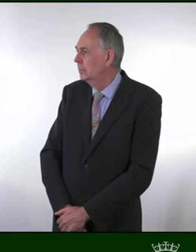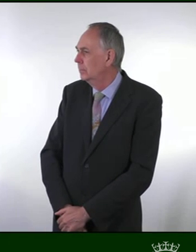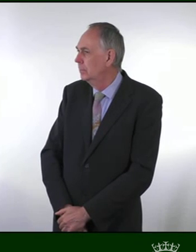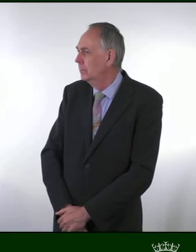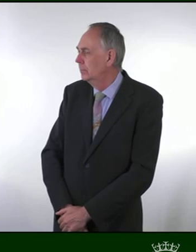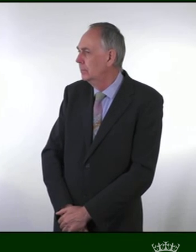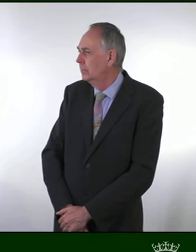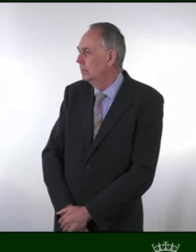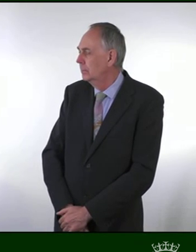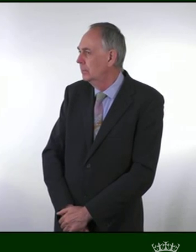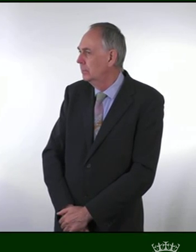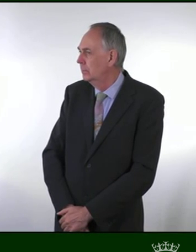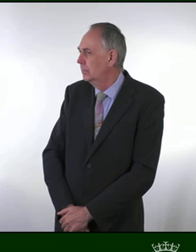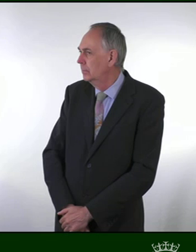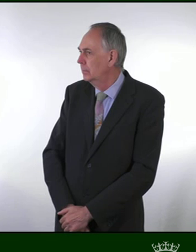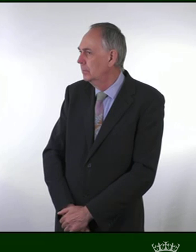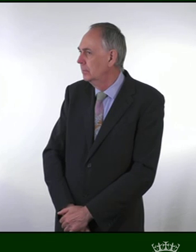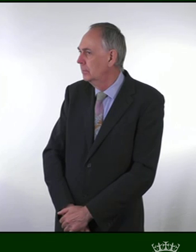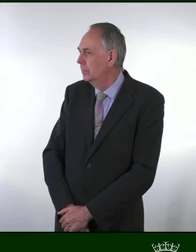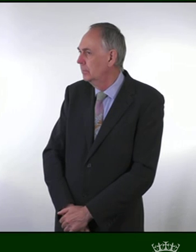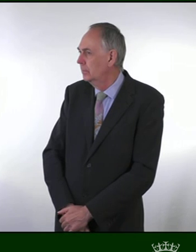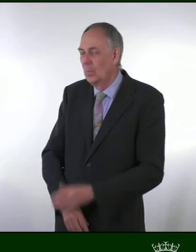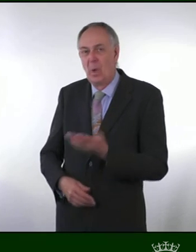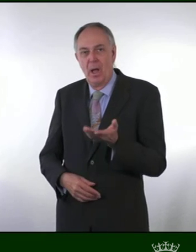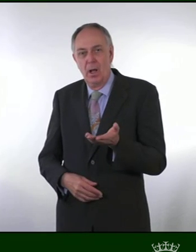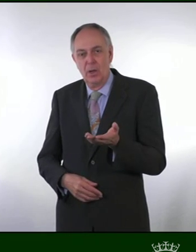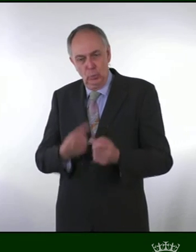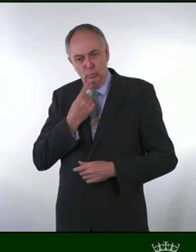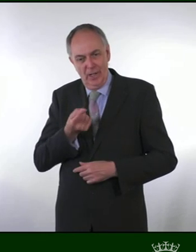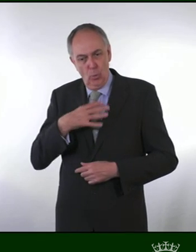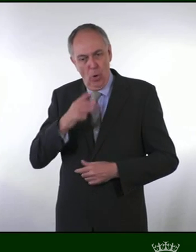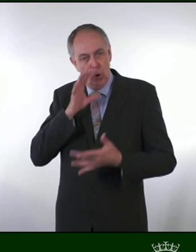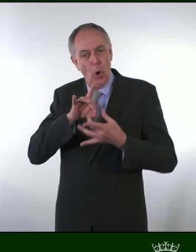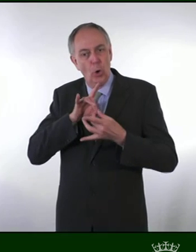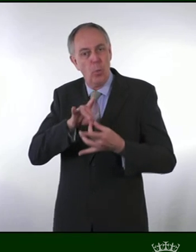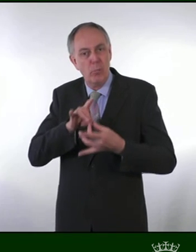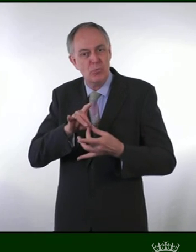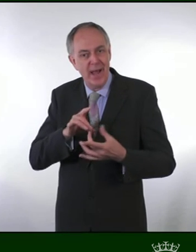The Prime Minister asks for a sign of co-operation—a fair challenge.